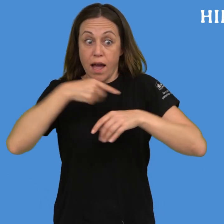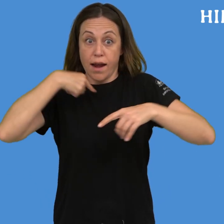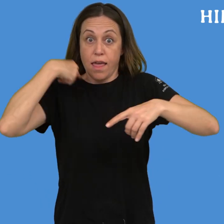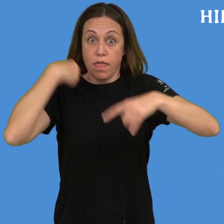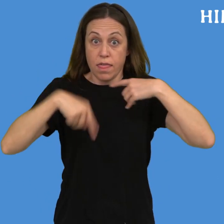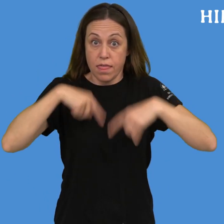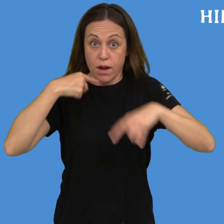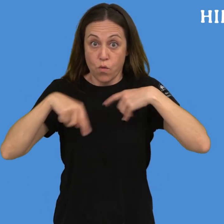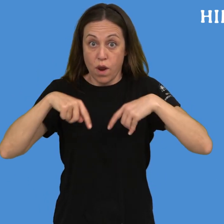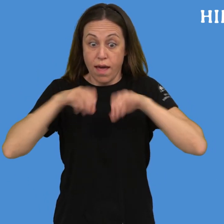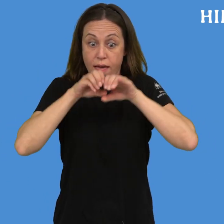circulación